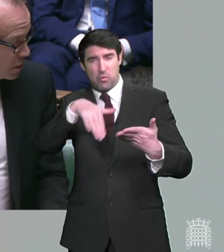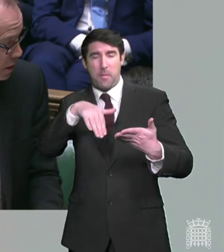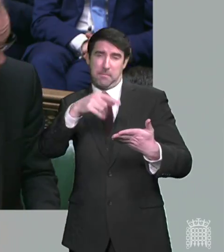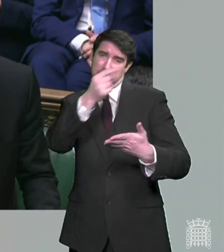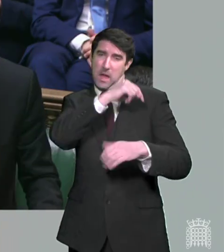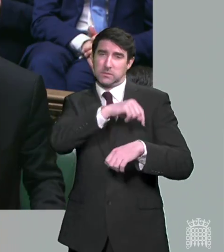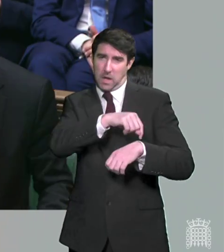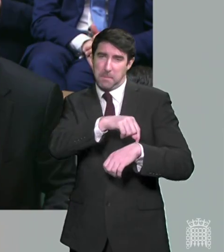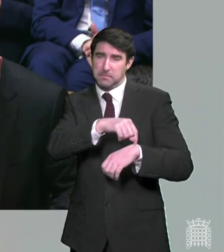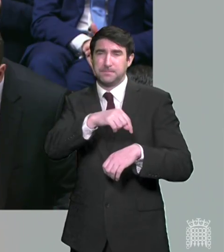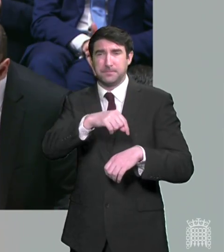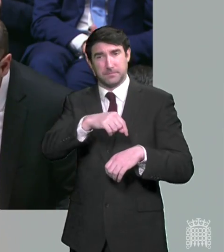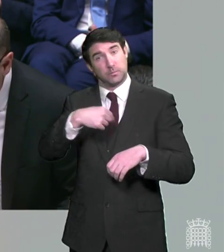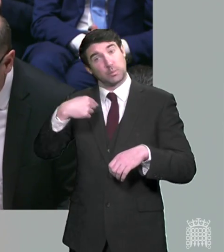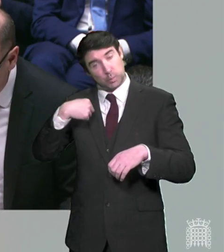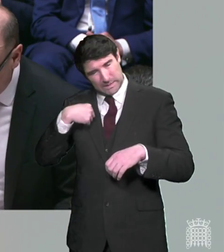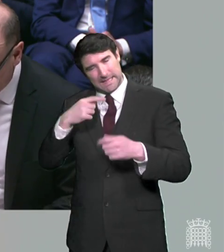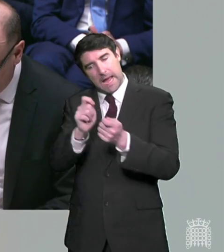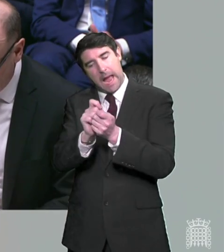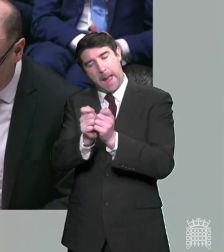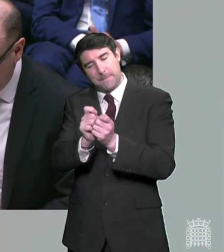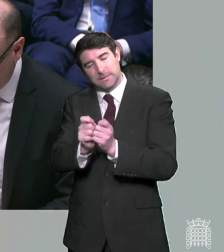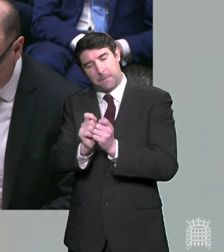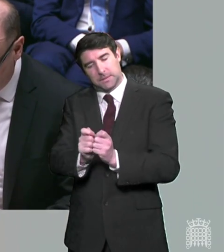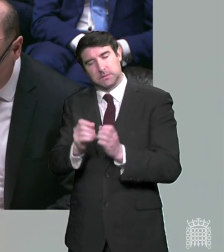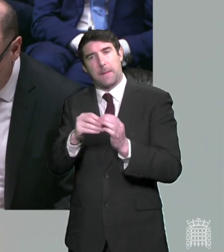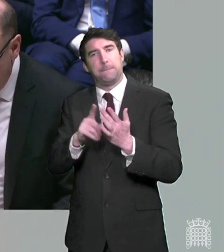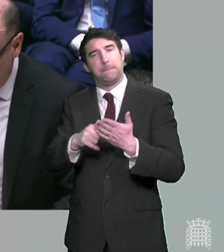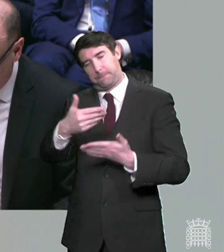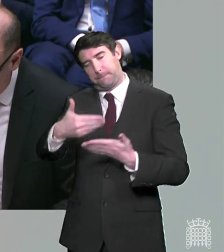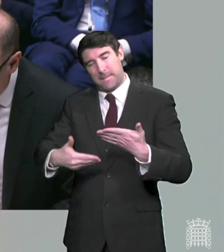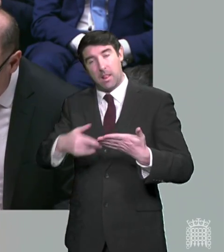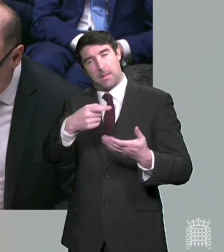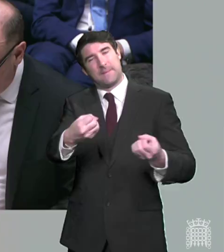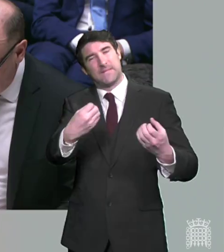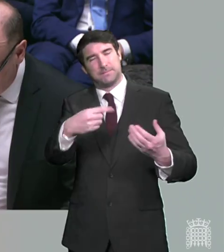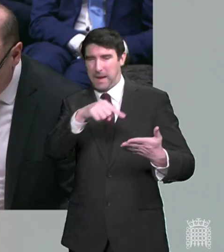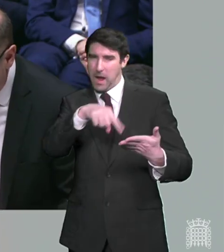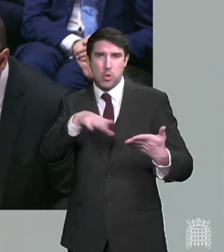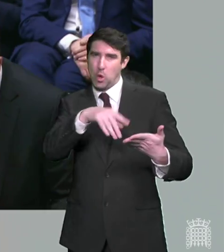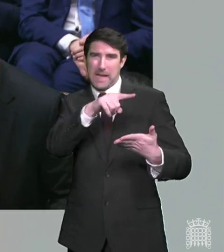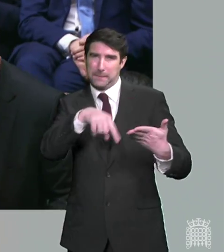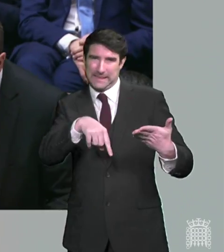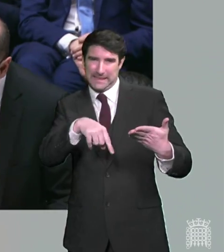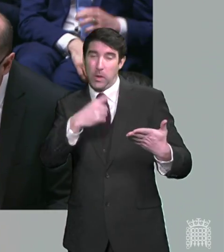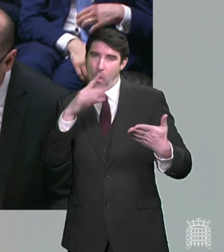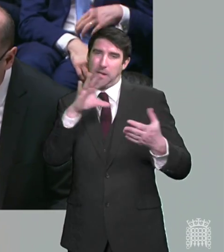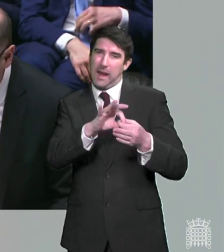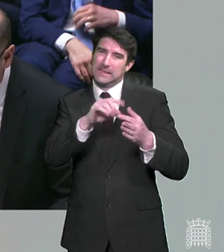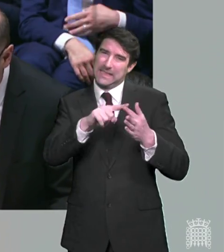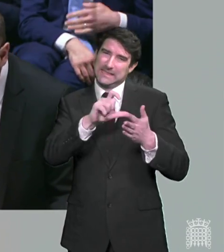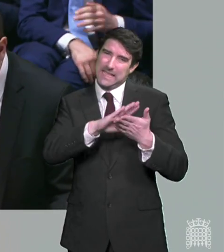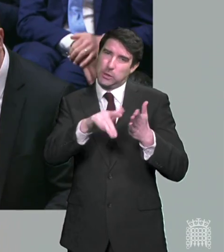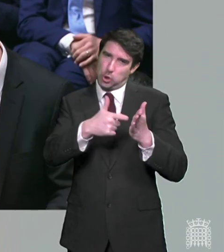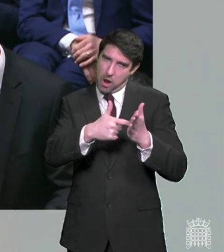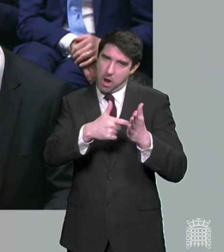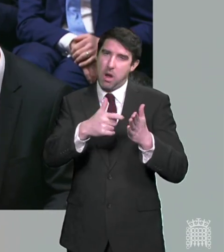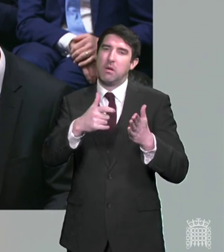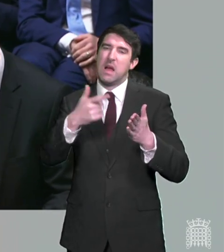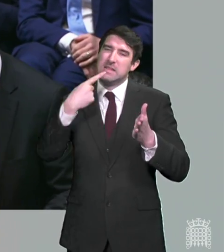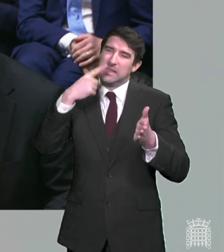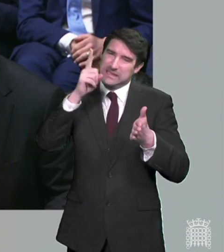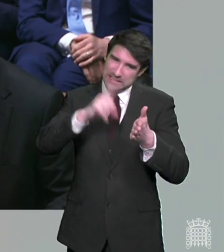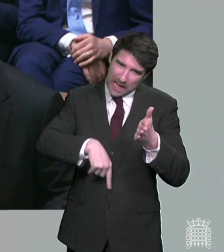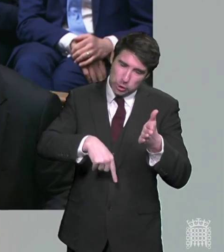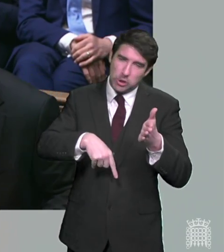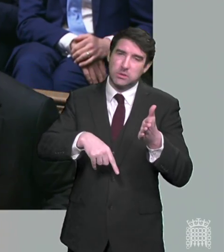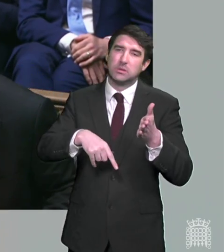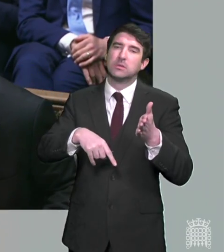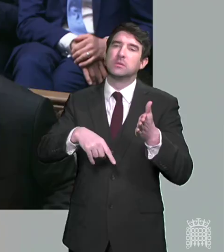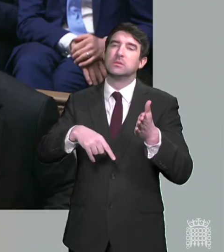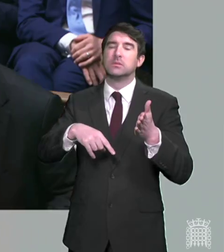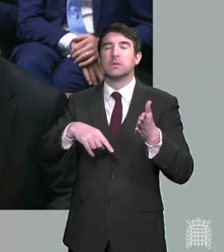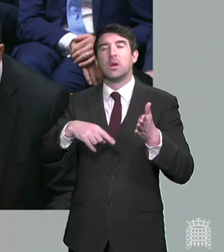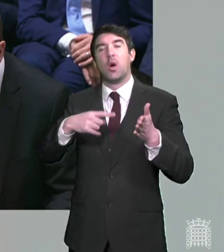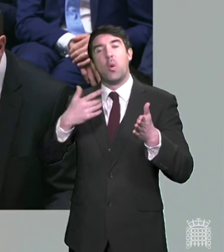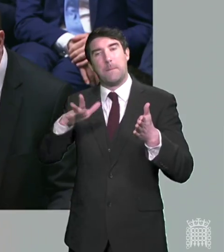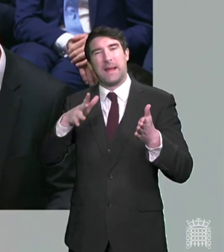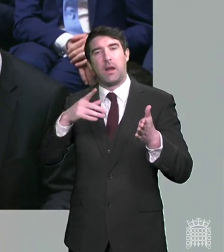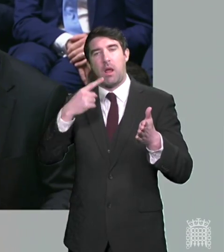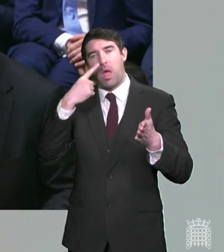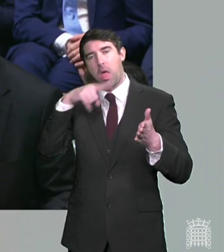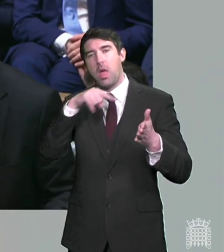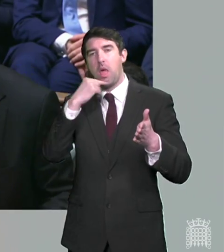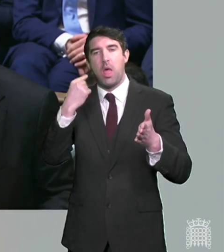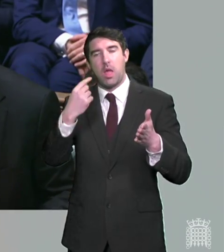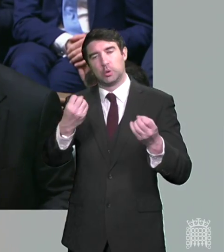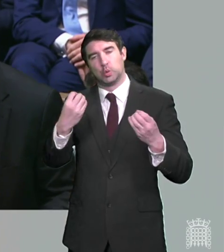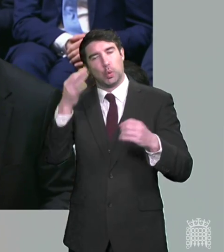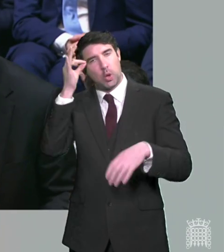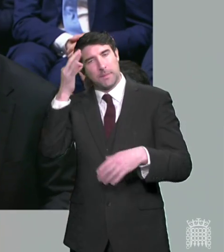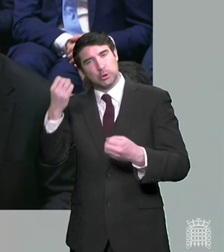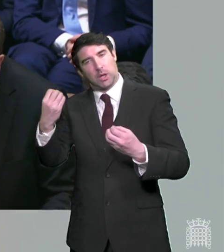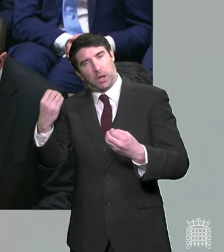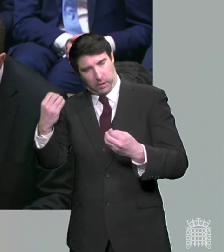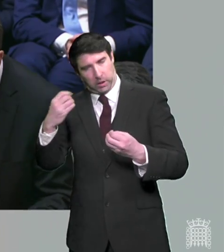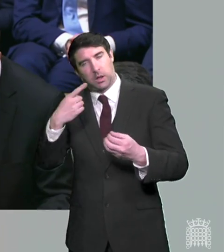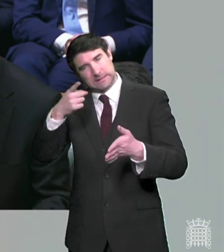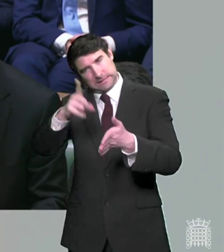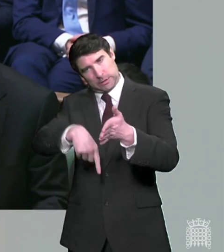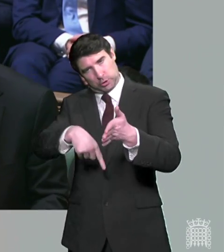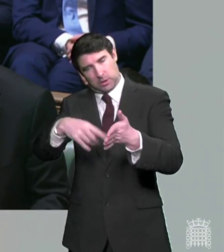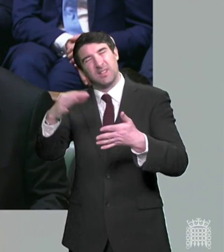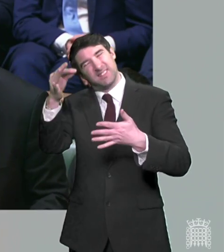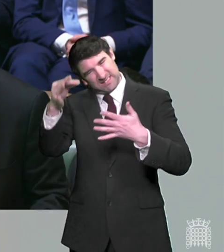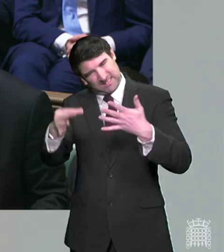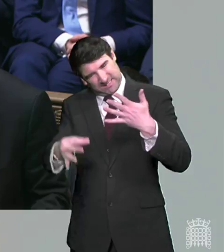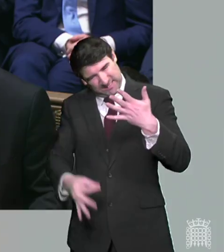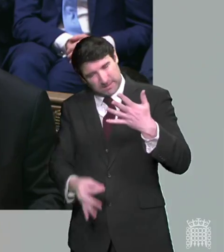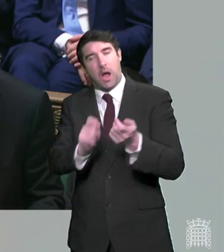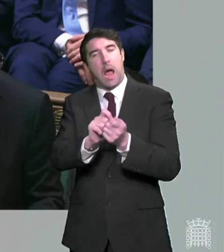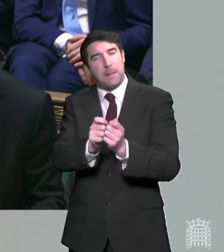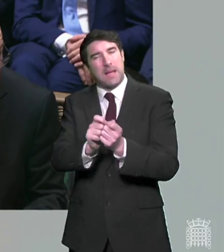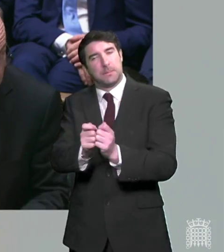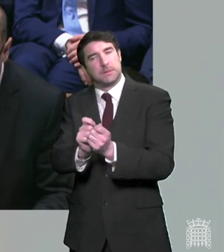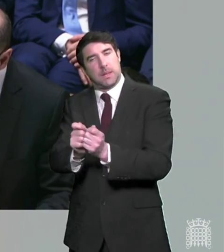As a result, the Government have tabled amendments to address a number of key concerns, including on ECHR compliance, on strengthening the commission’s independence, on sanctions for individuals found guilty of knowingly or wilfully misleading the commission, on creating stronger incentives for individuals to engage with the commission, and on a whole host of other areas.